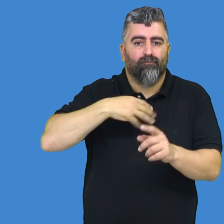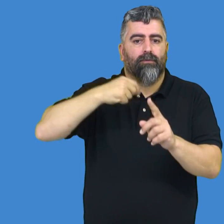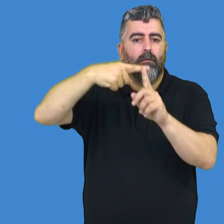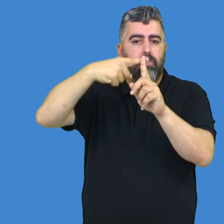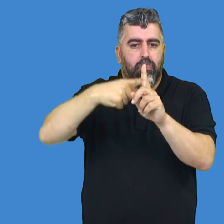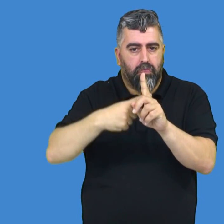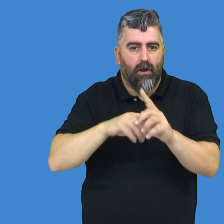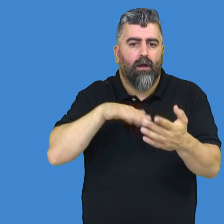nivel bajar